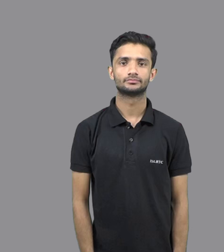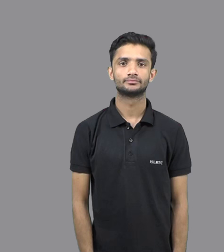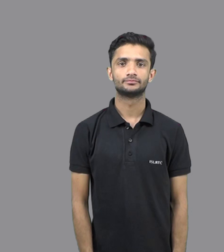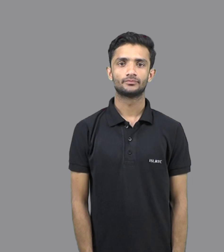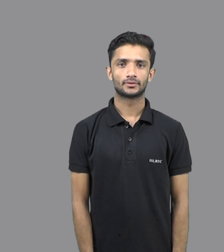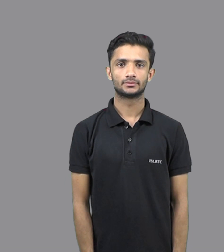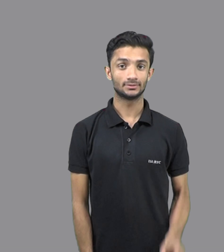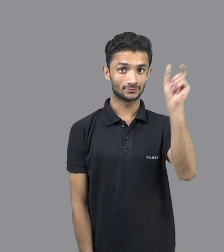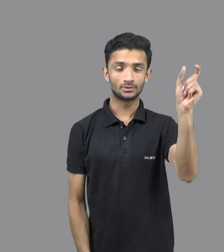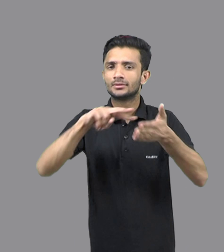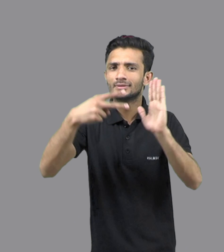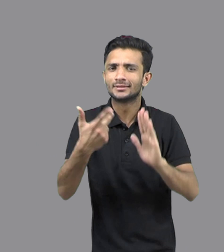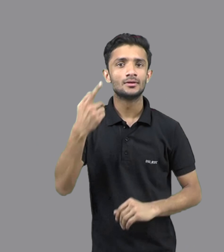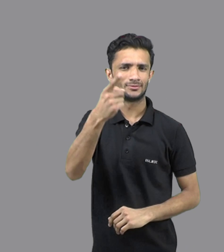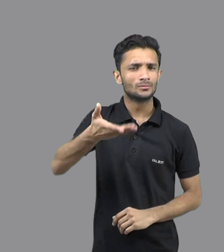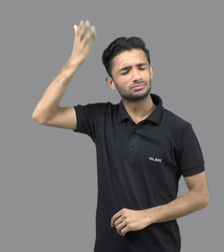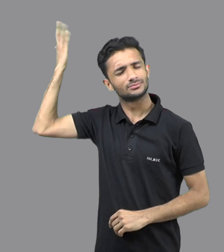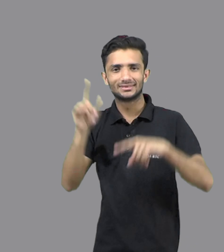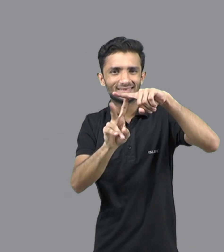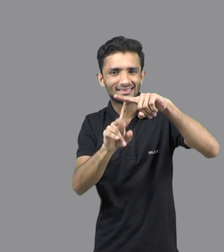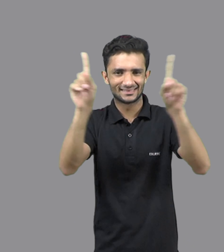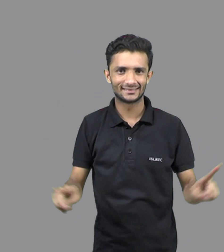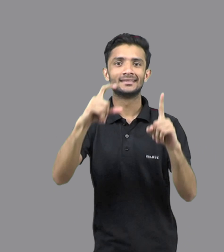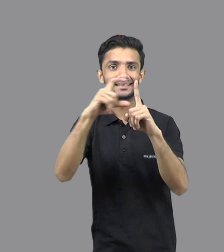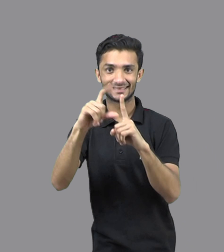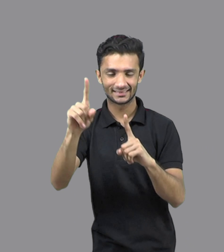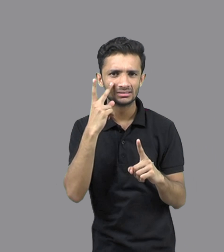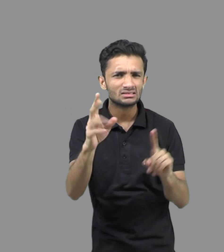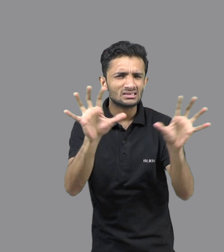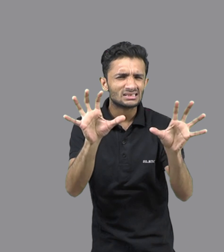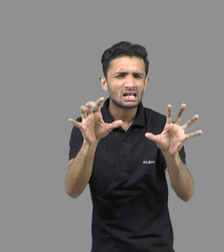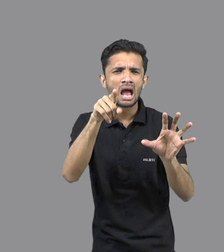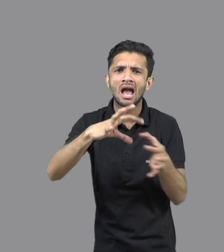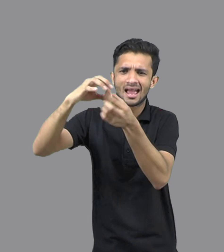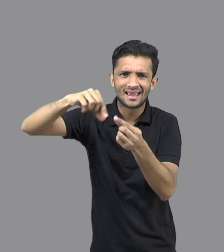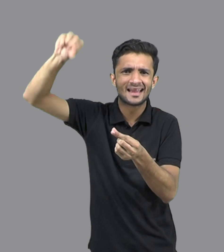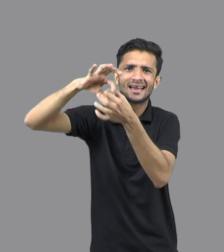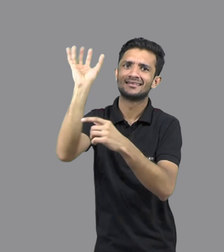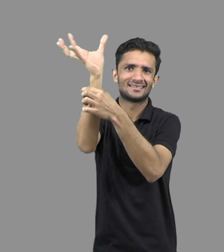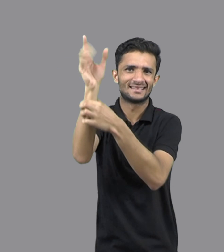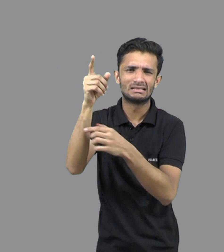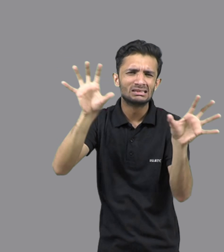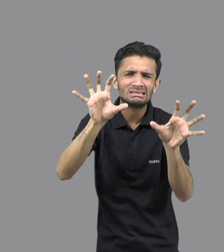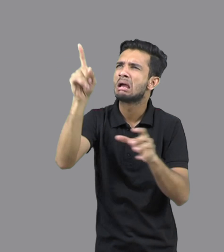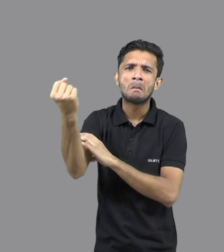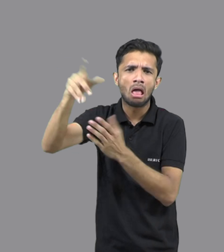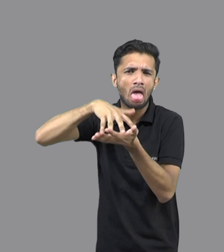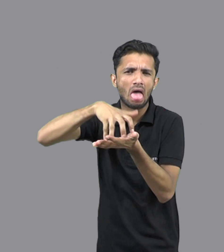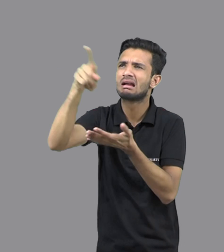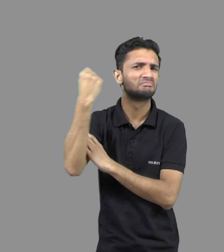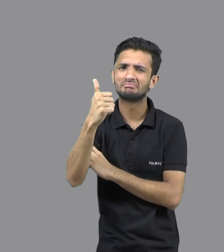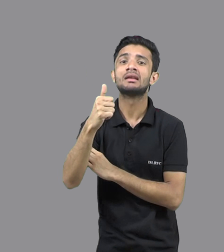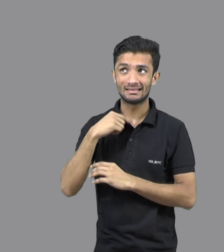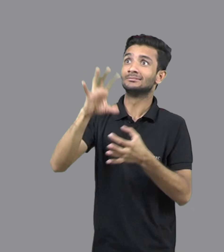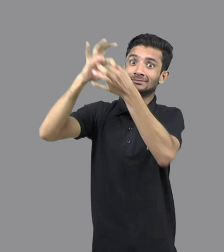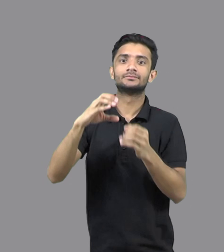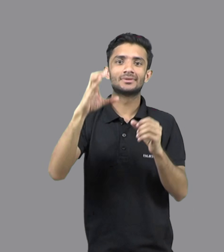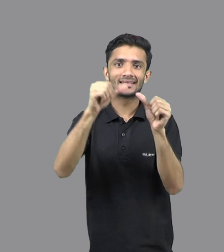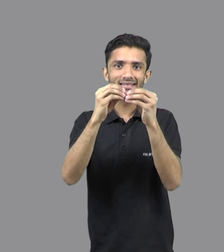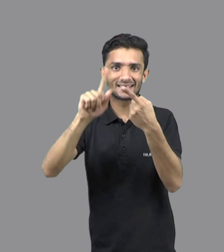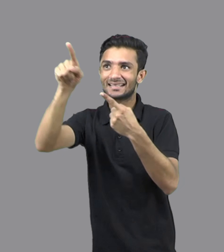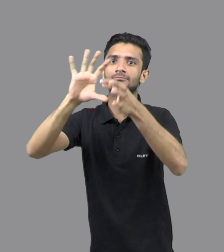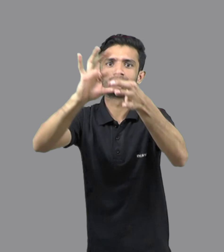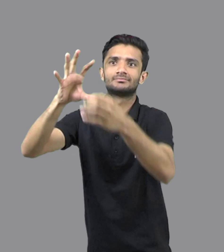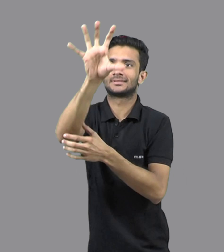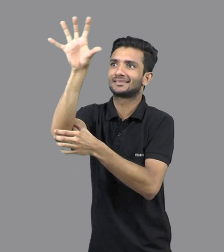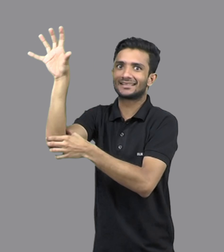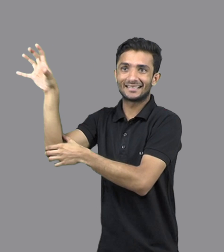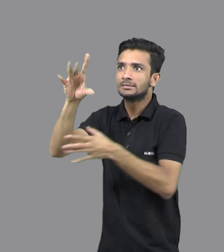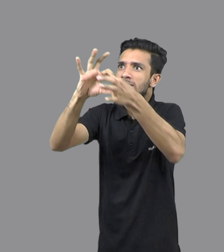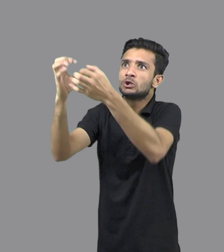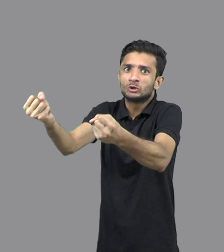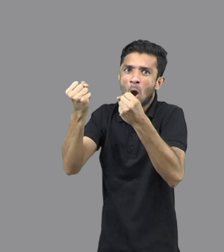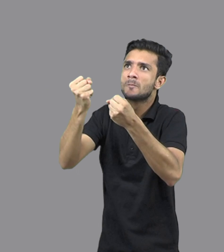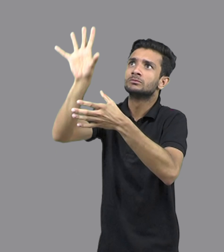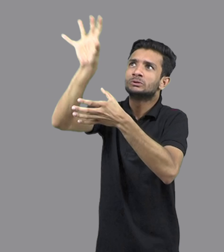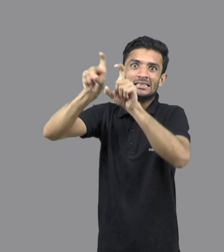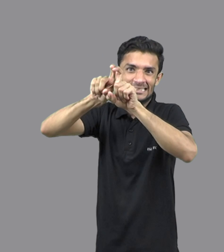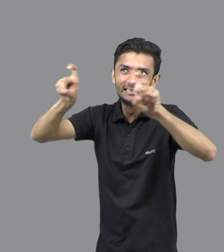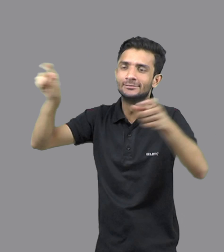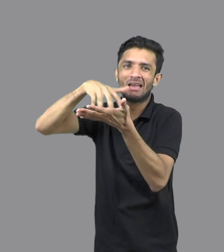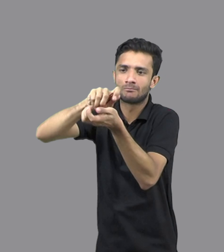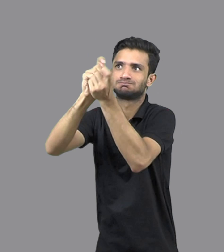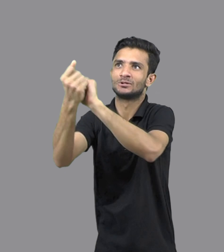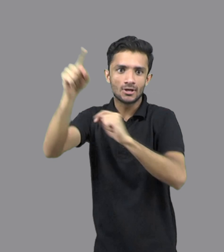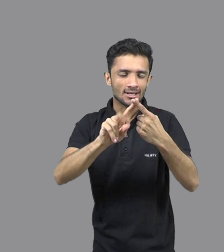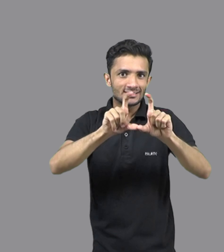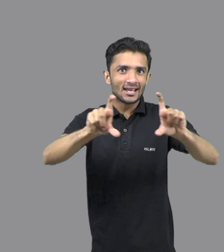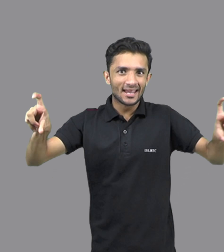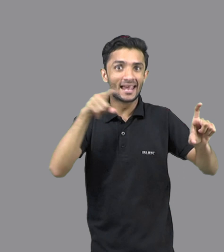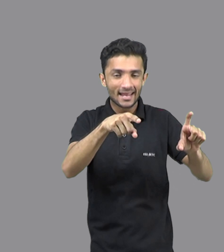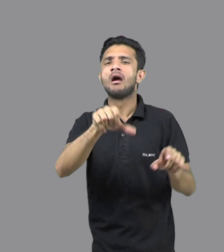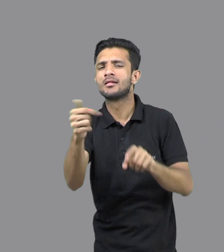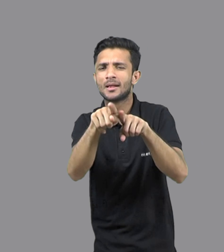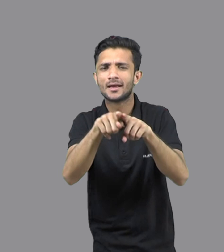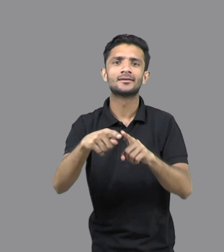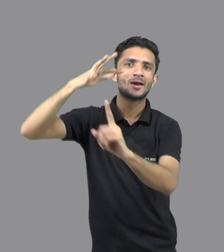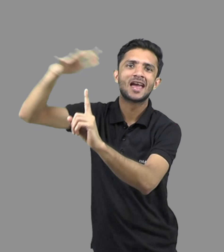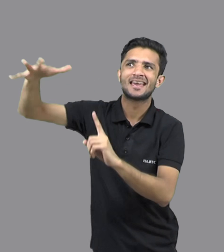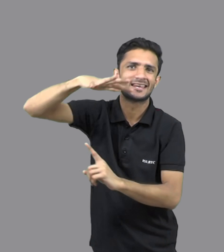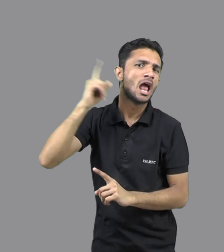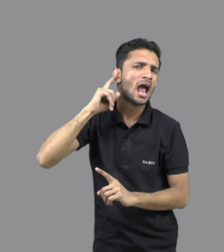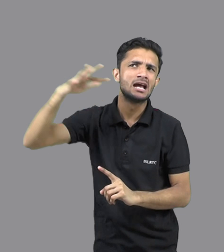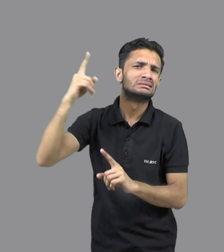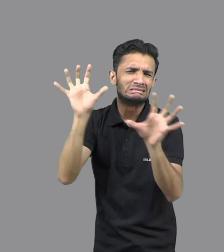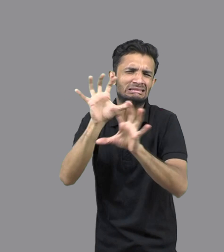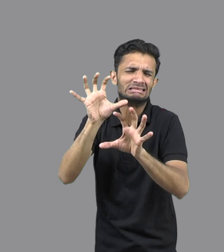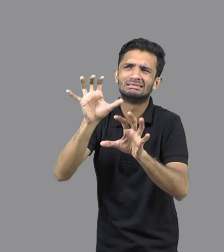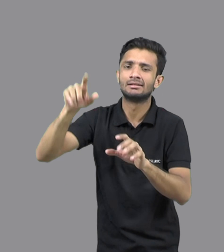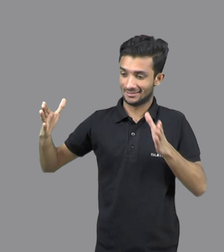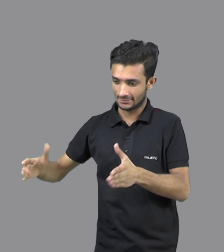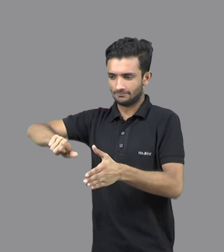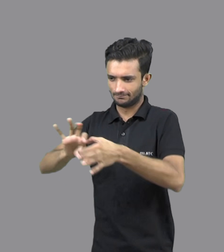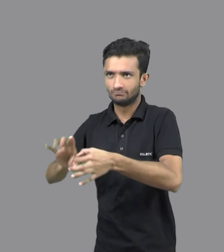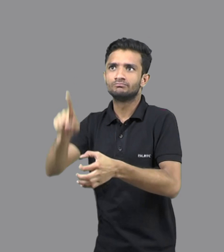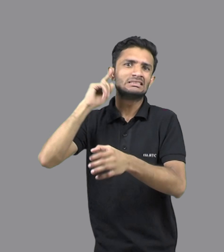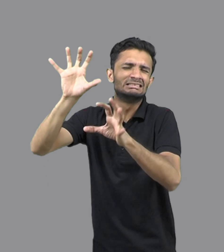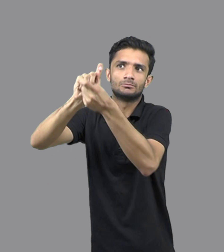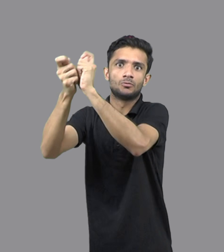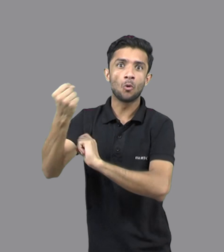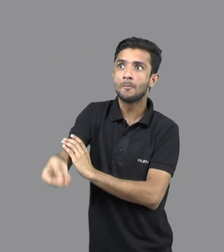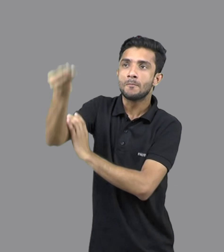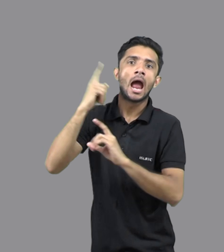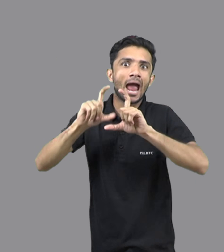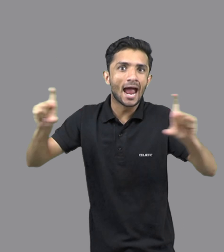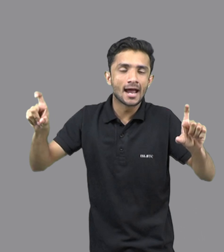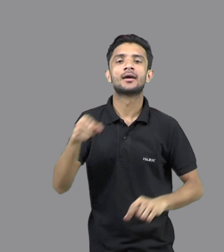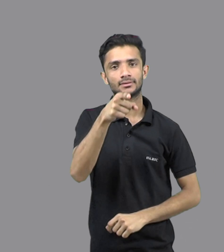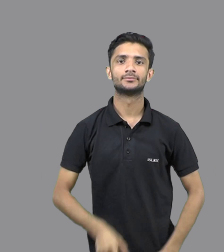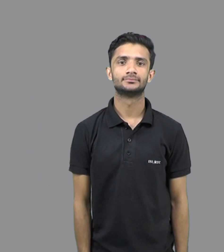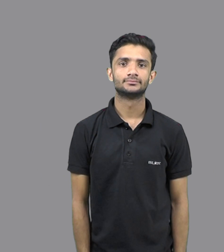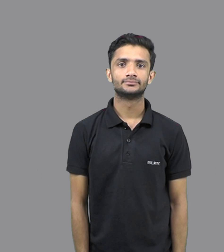Amplifier